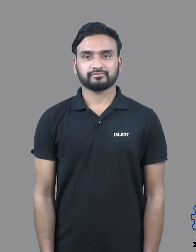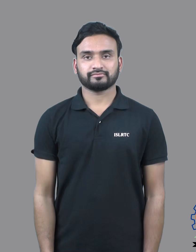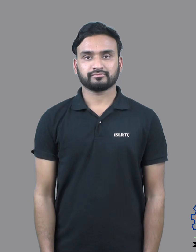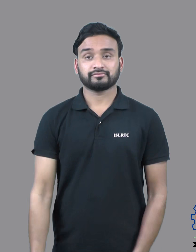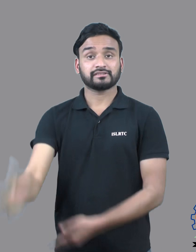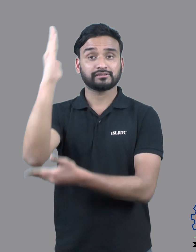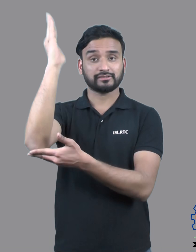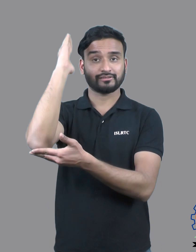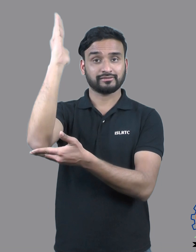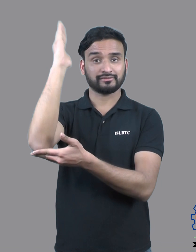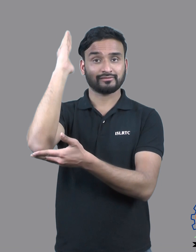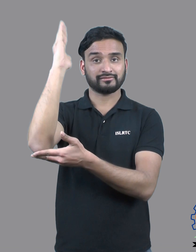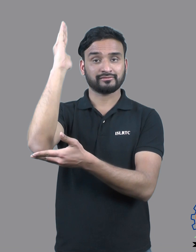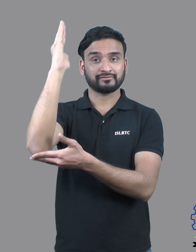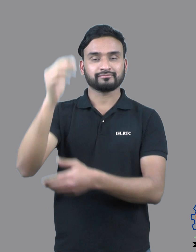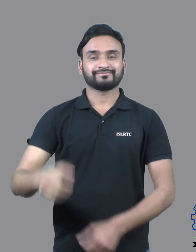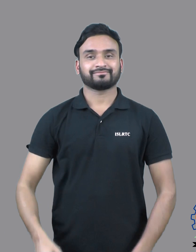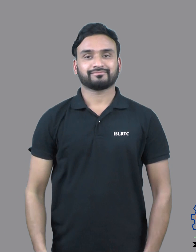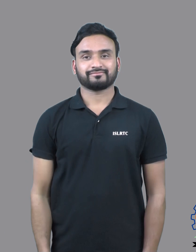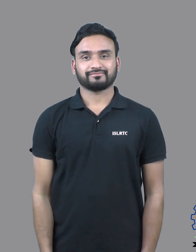Lecture